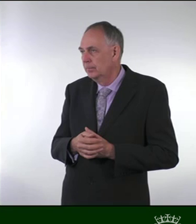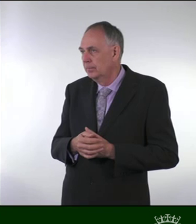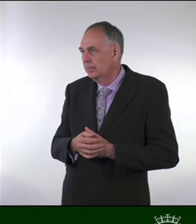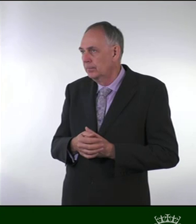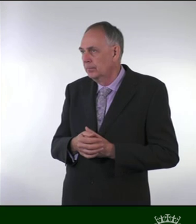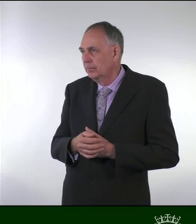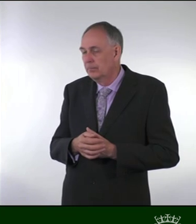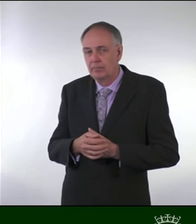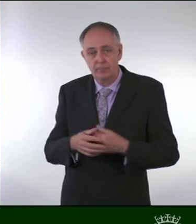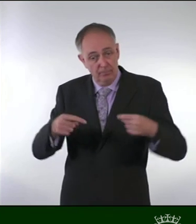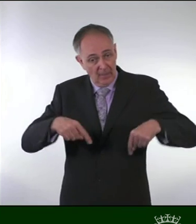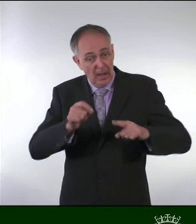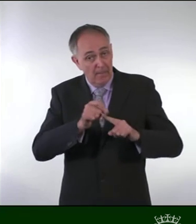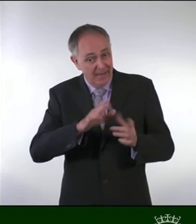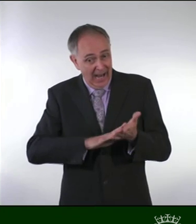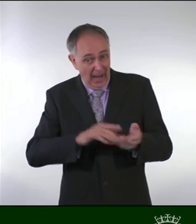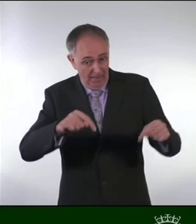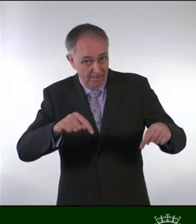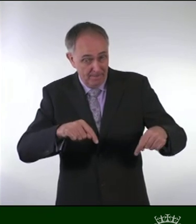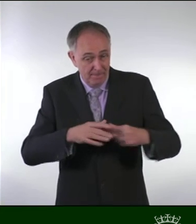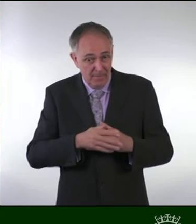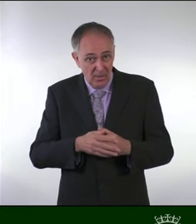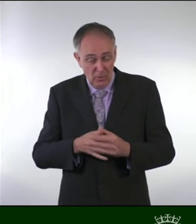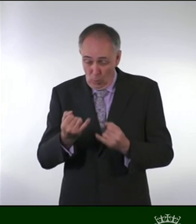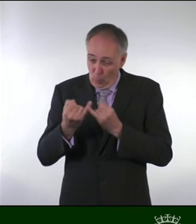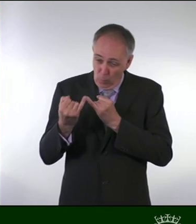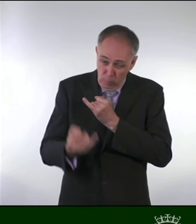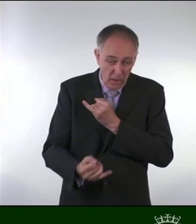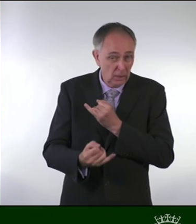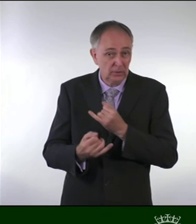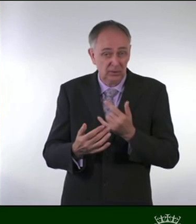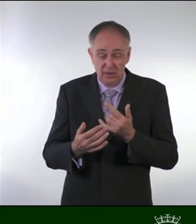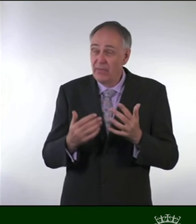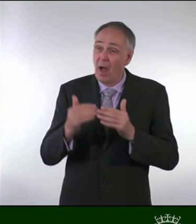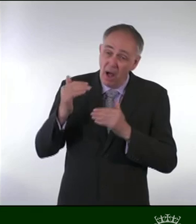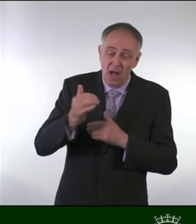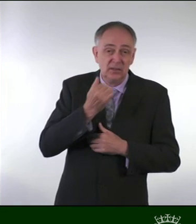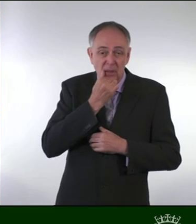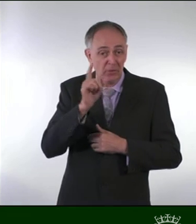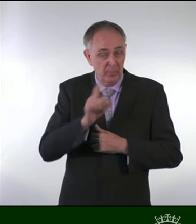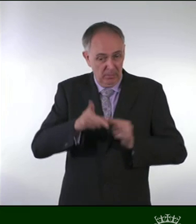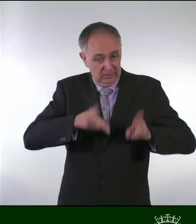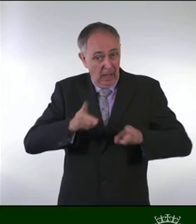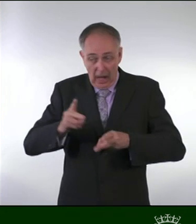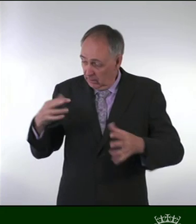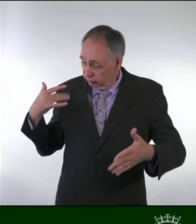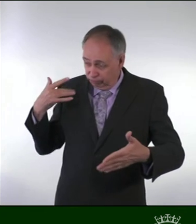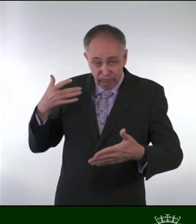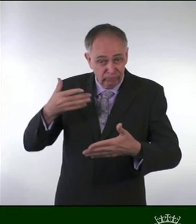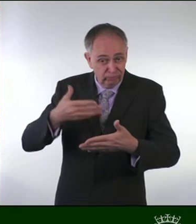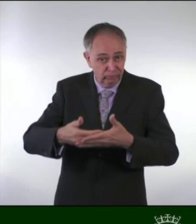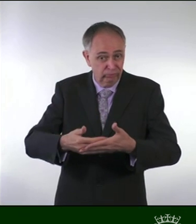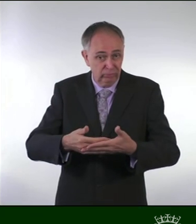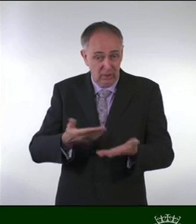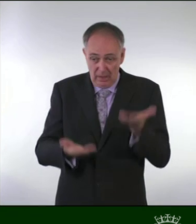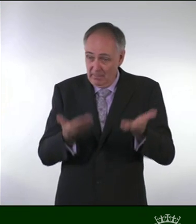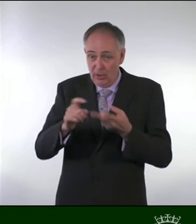Under this Prime Minister, we have suffered one of the worst death rates in the world and Europe’s worst death rate for health and care workers.